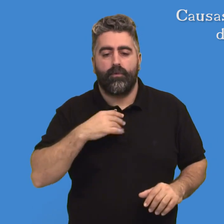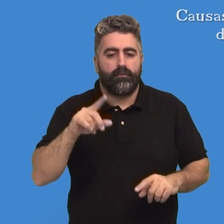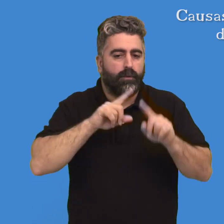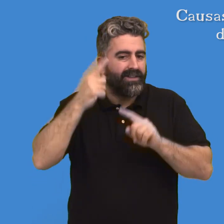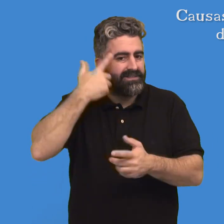problema